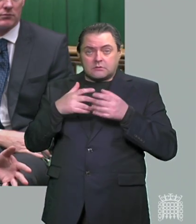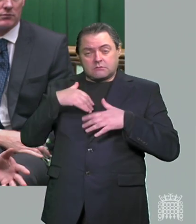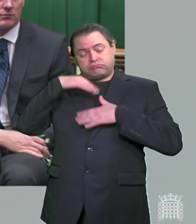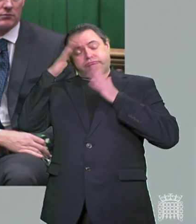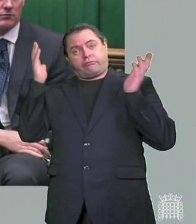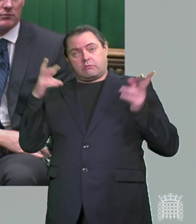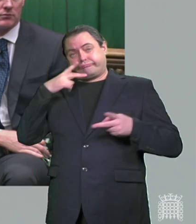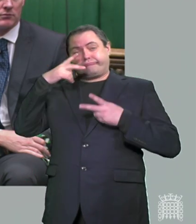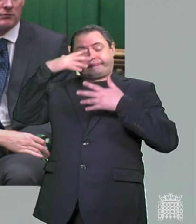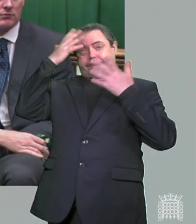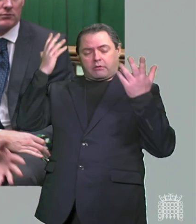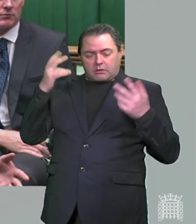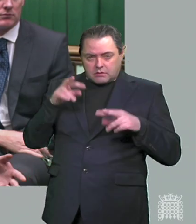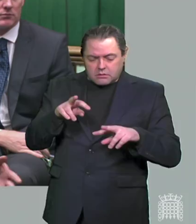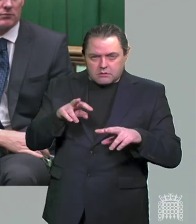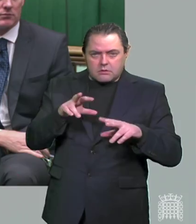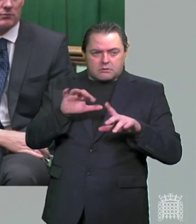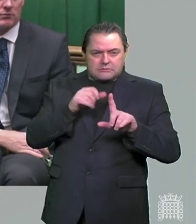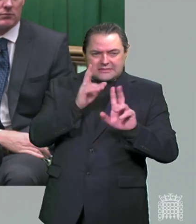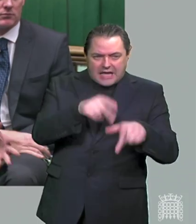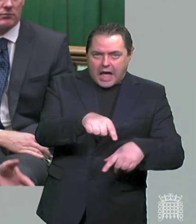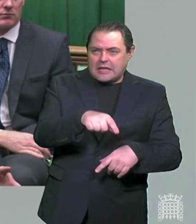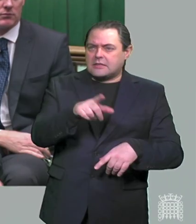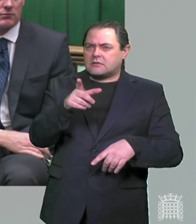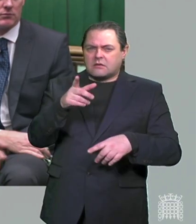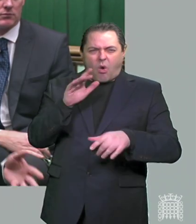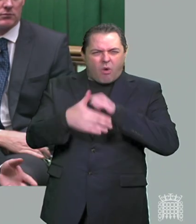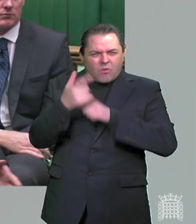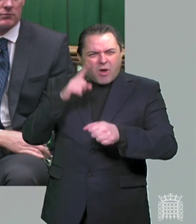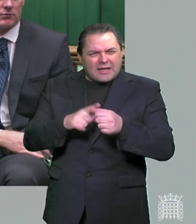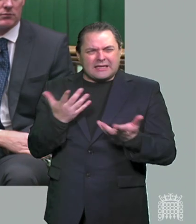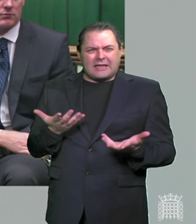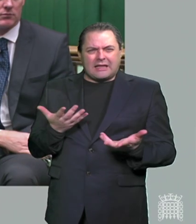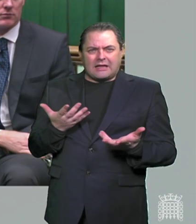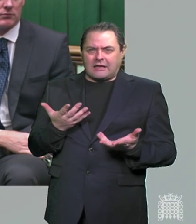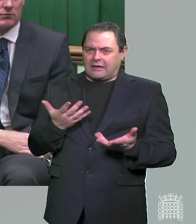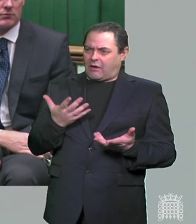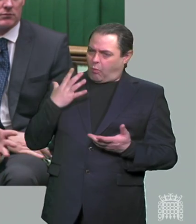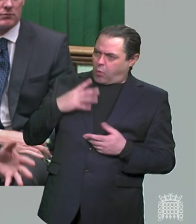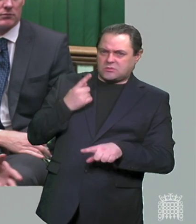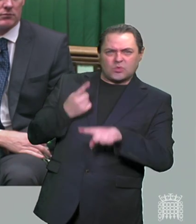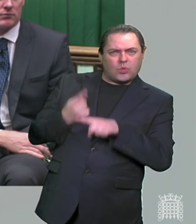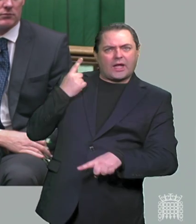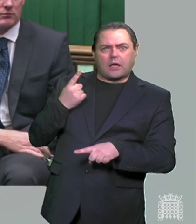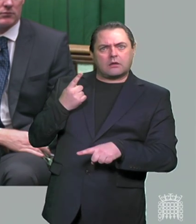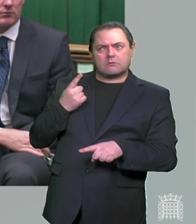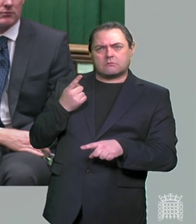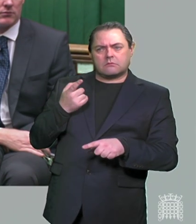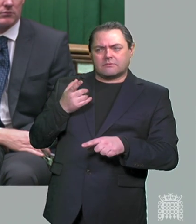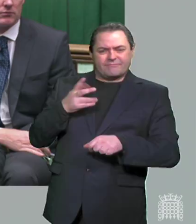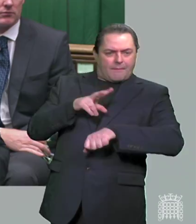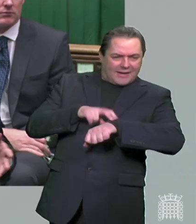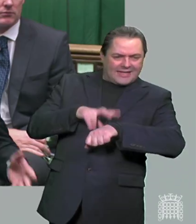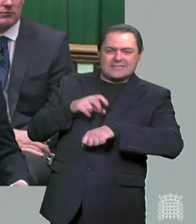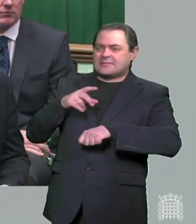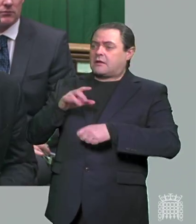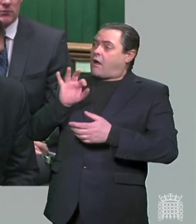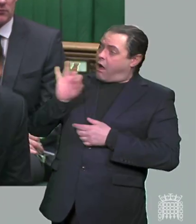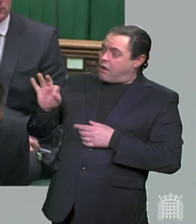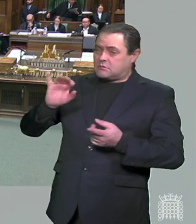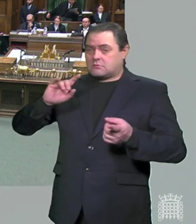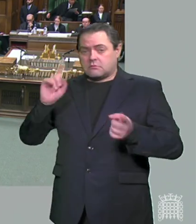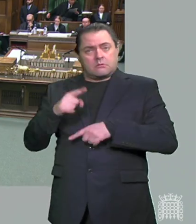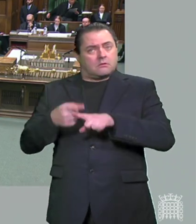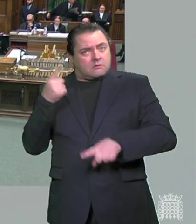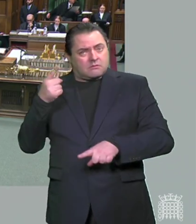What engagement has the Solicitor General had with the Department for Transport about its review, in order to speed up answers for our police officers and, most importantly, for victims of this horrific crime?